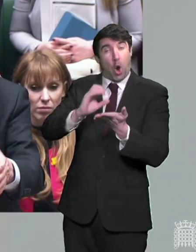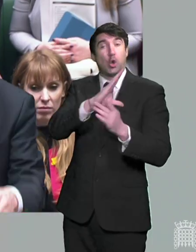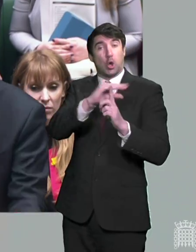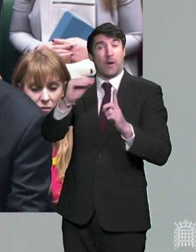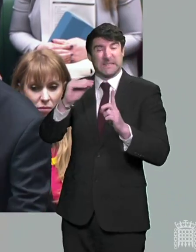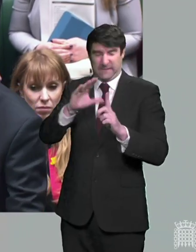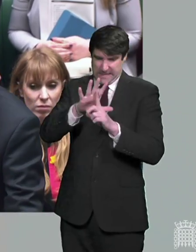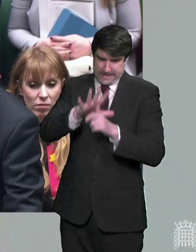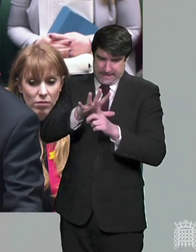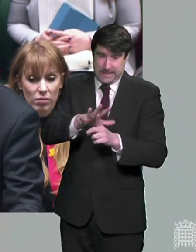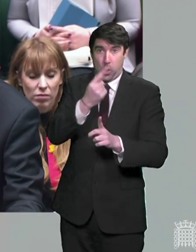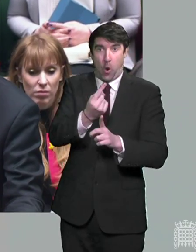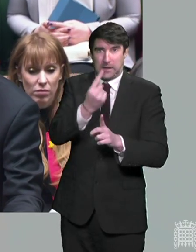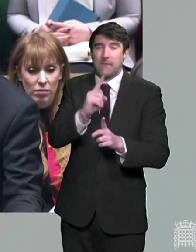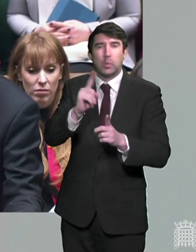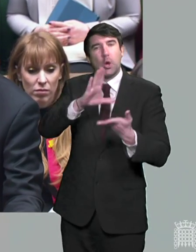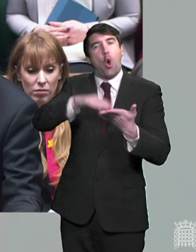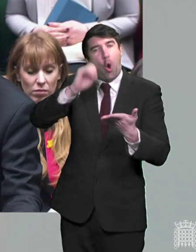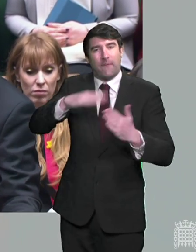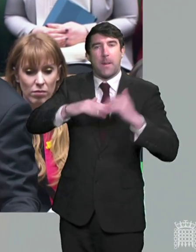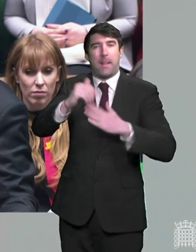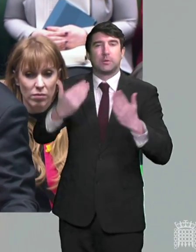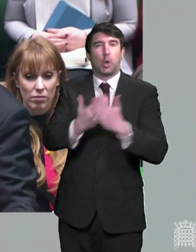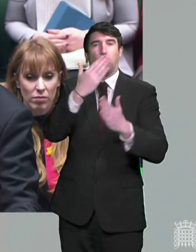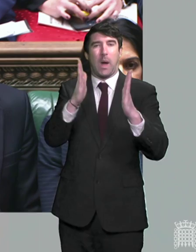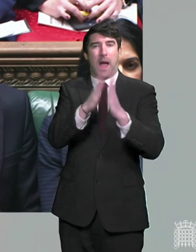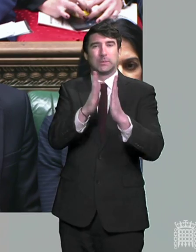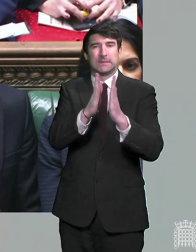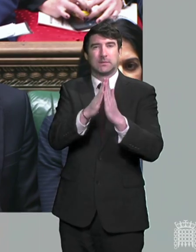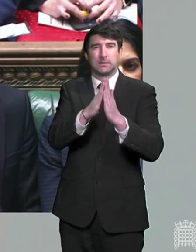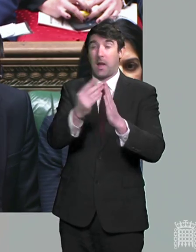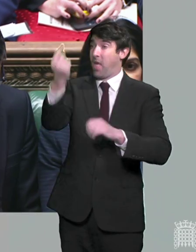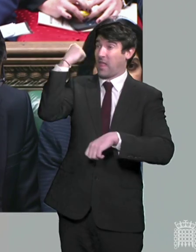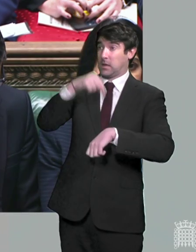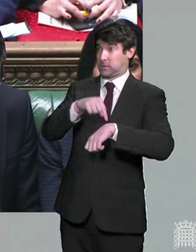At the time, he stood there and said it would mean the Government would build more homes.